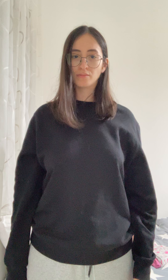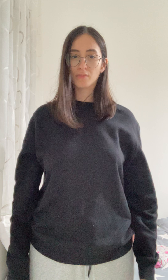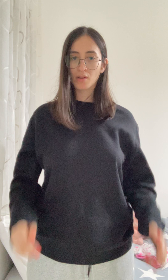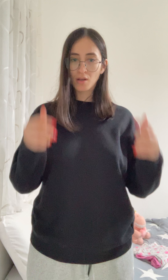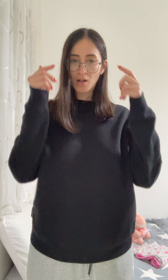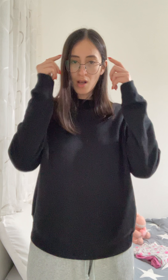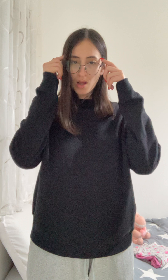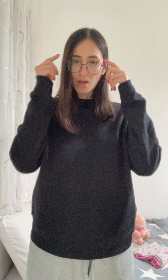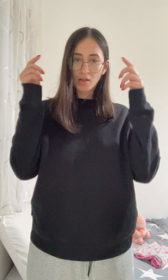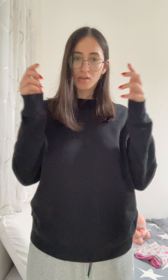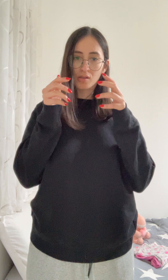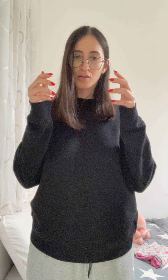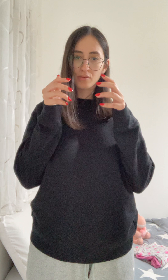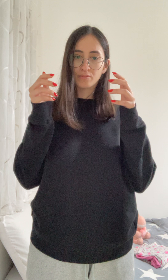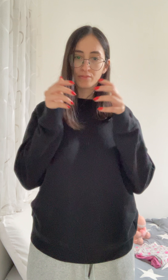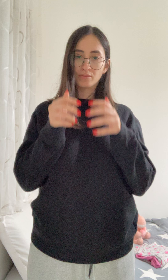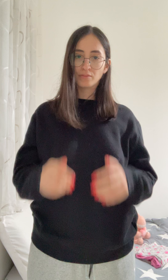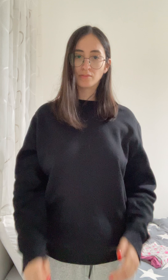לחוץ